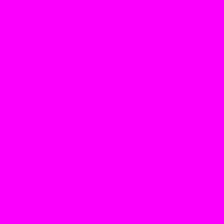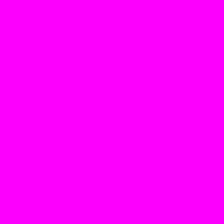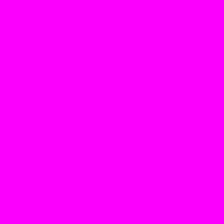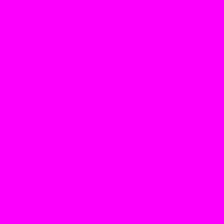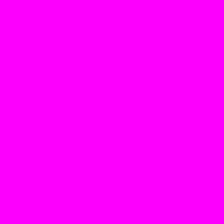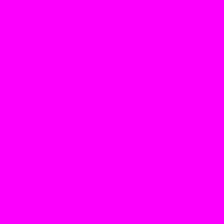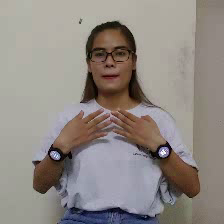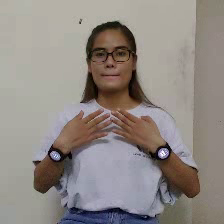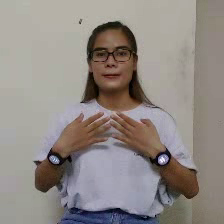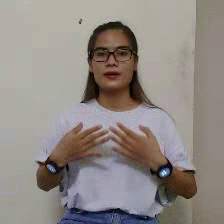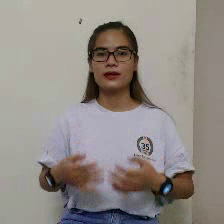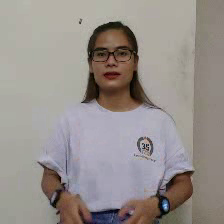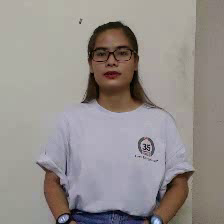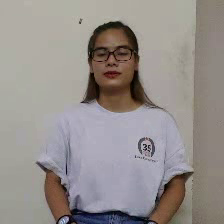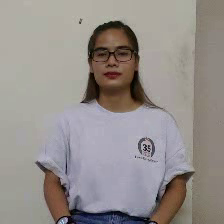Bế mạc